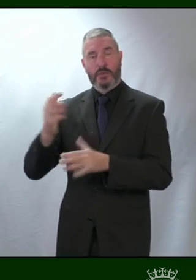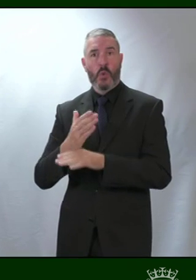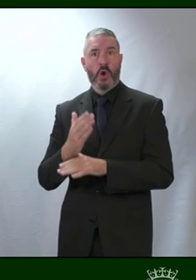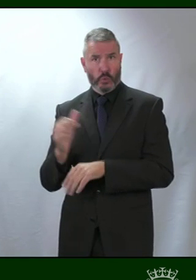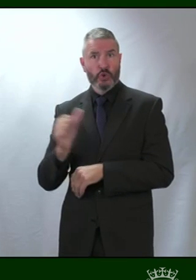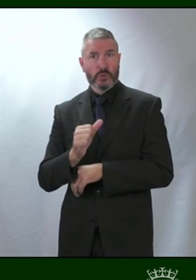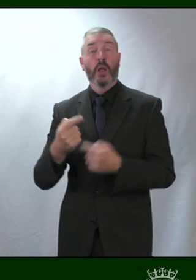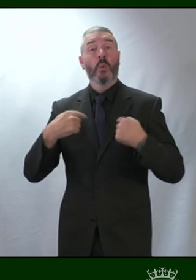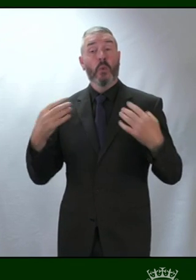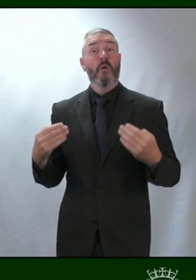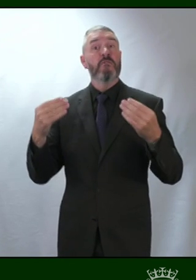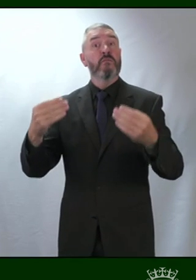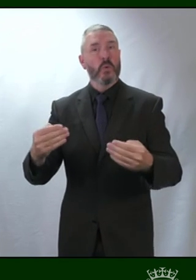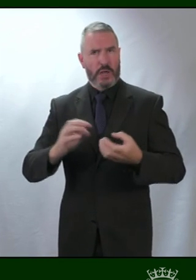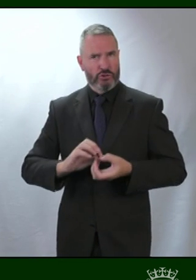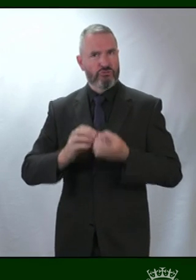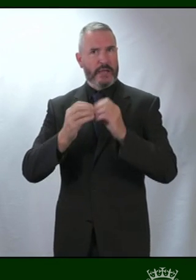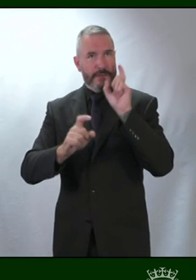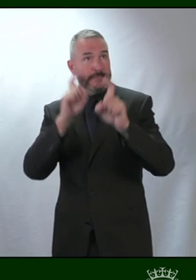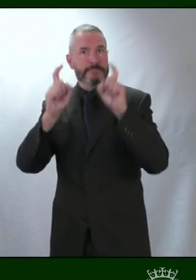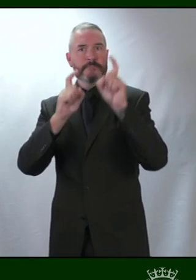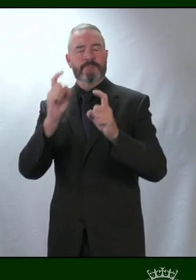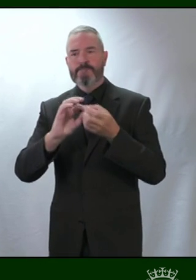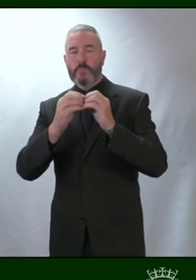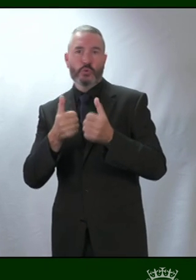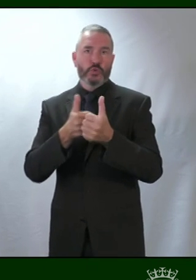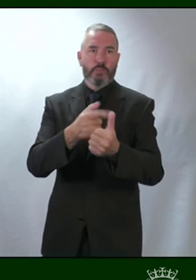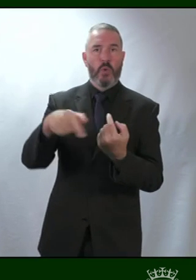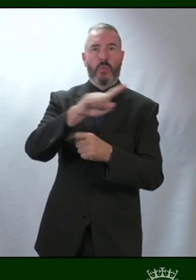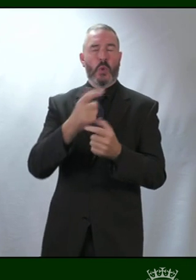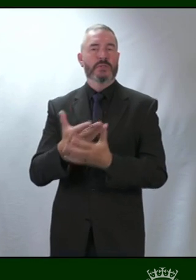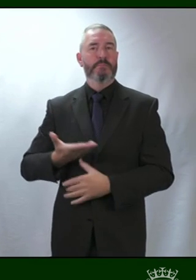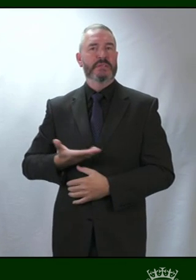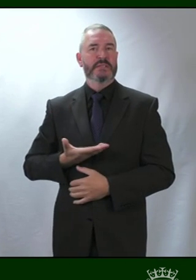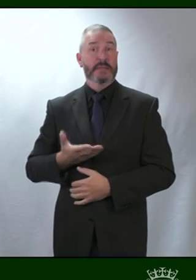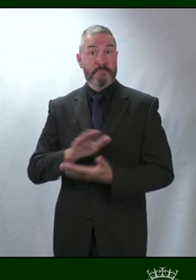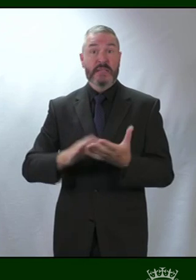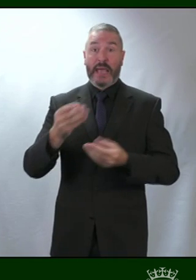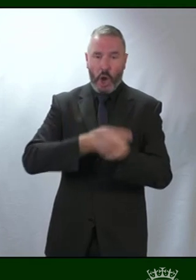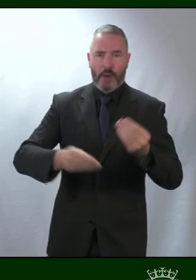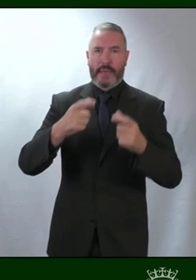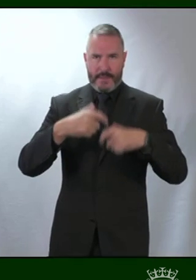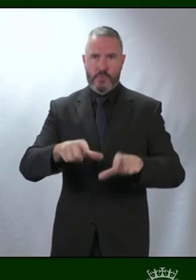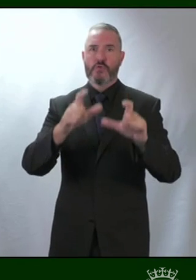We will go forward with further creative and imaginative schemes to keep our economy moving.